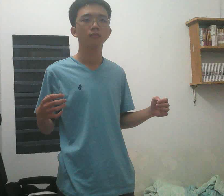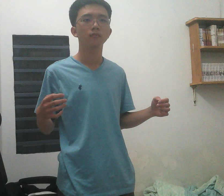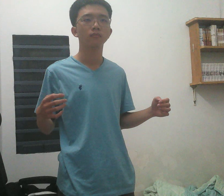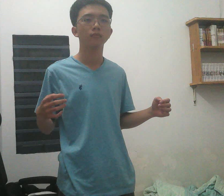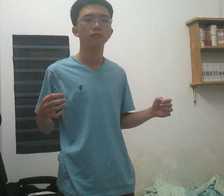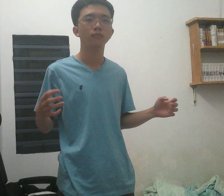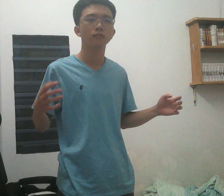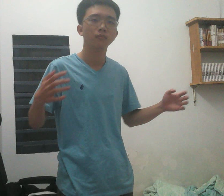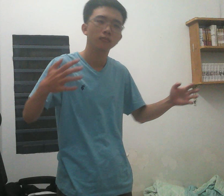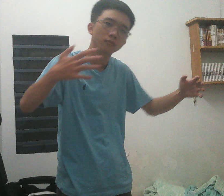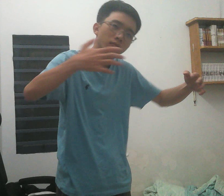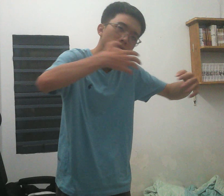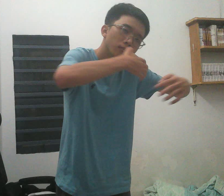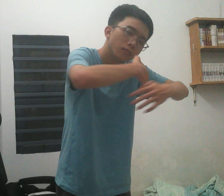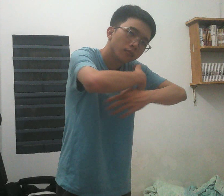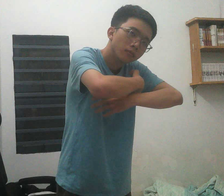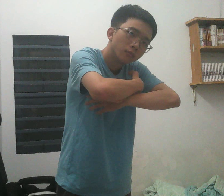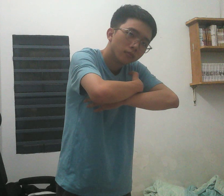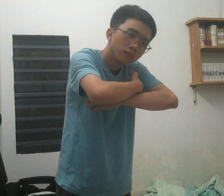om